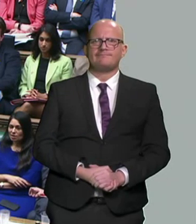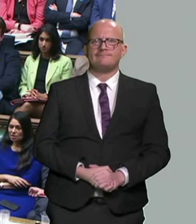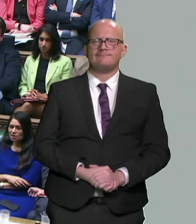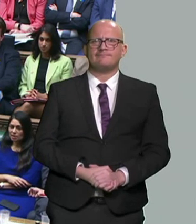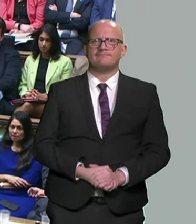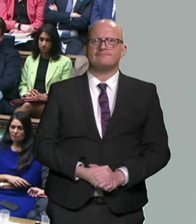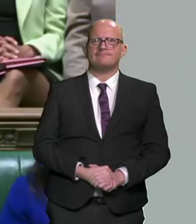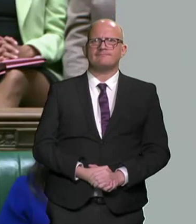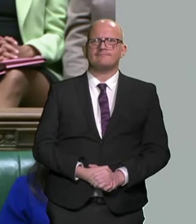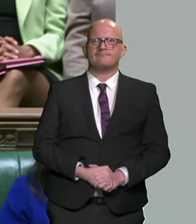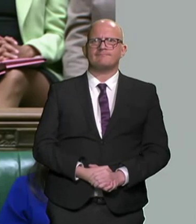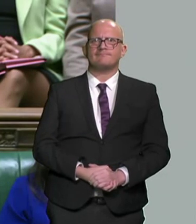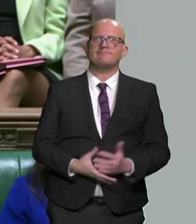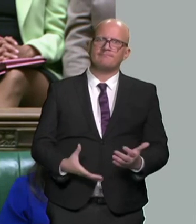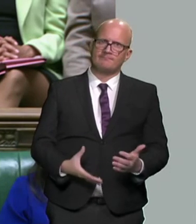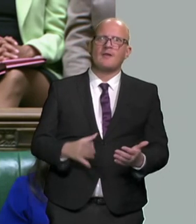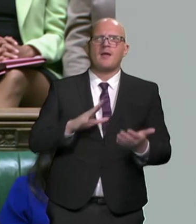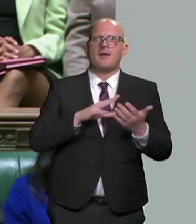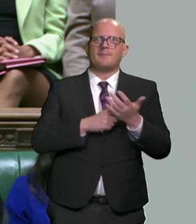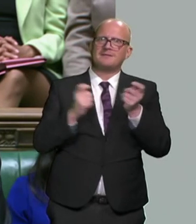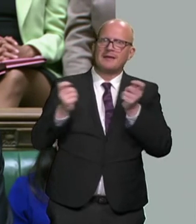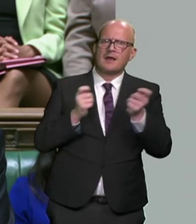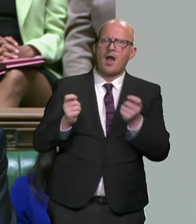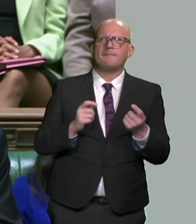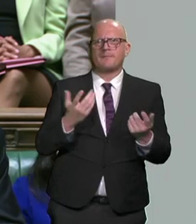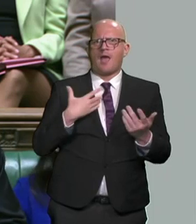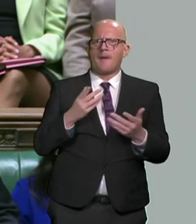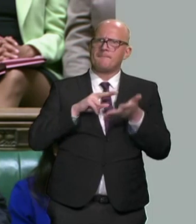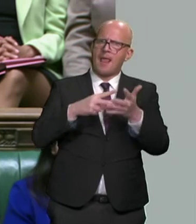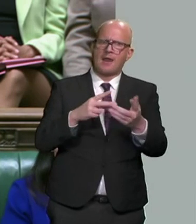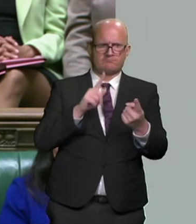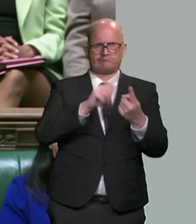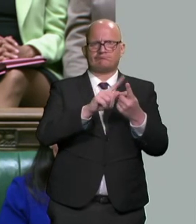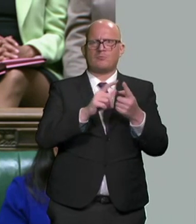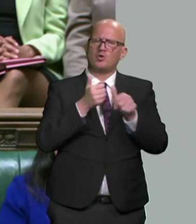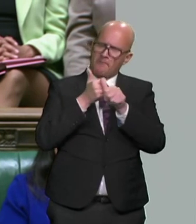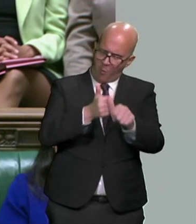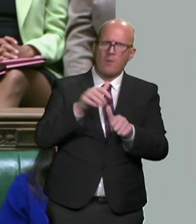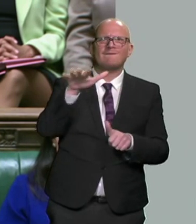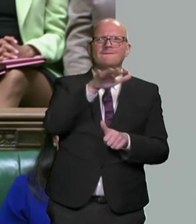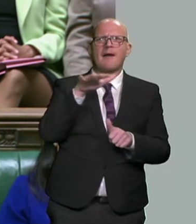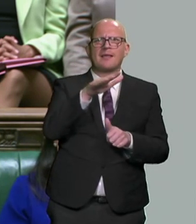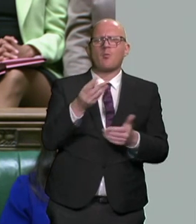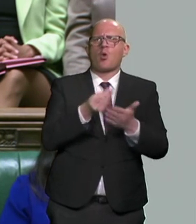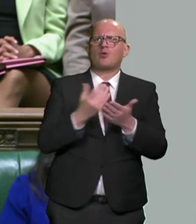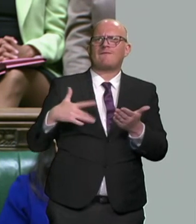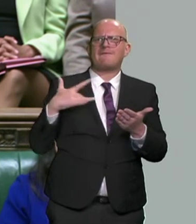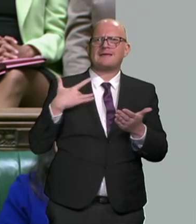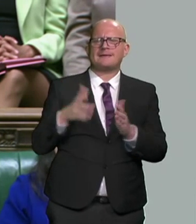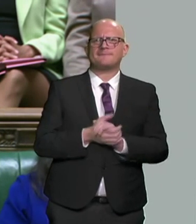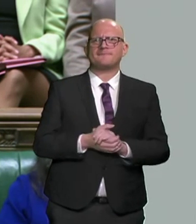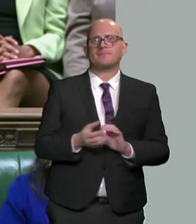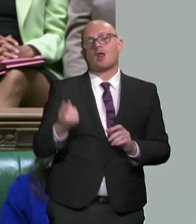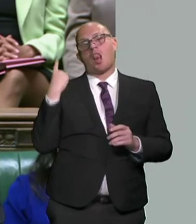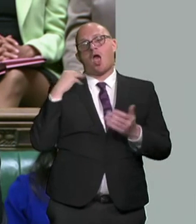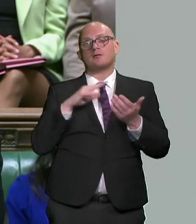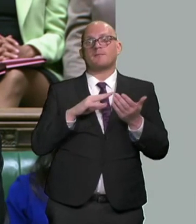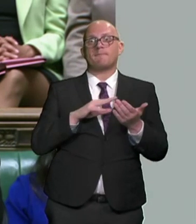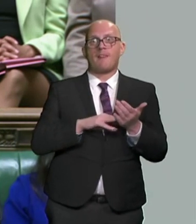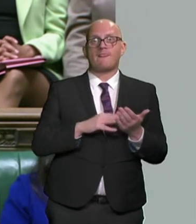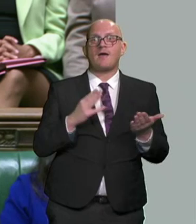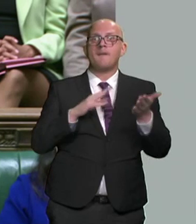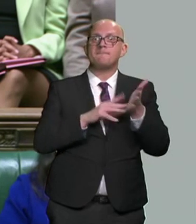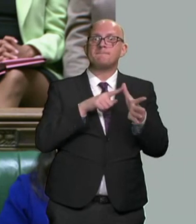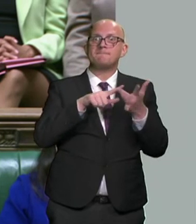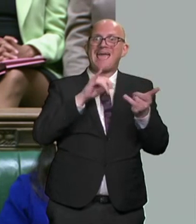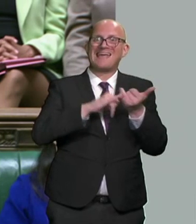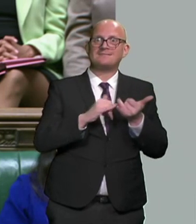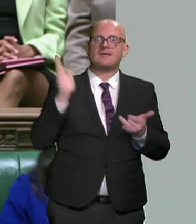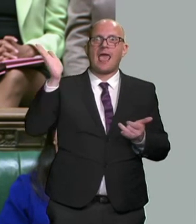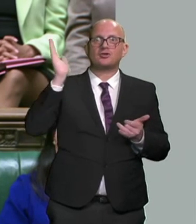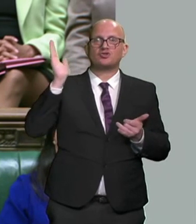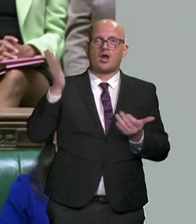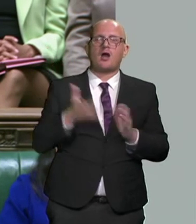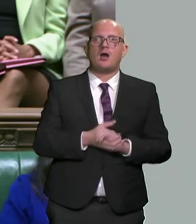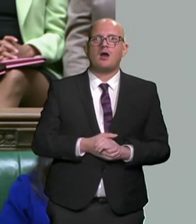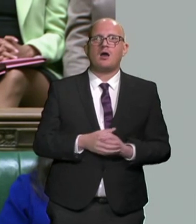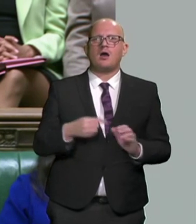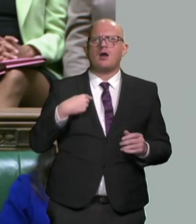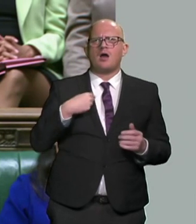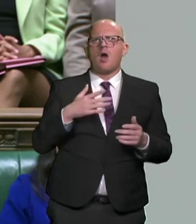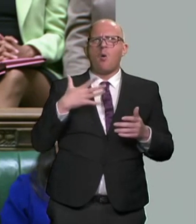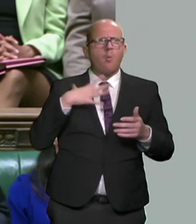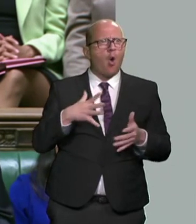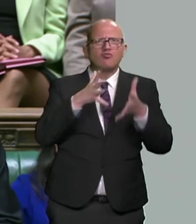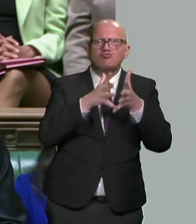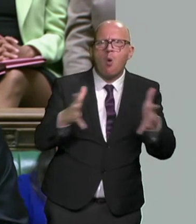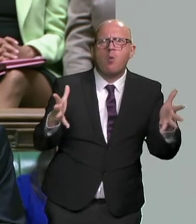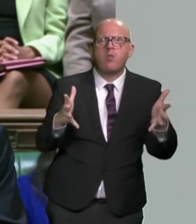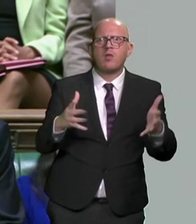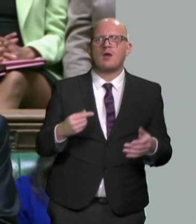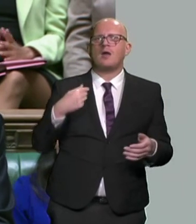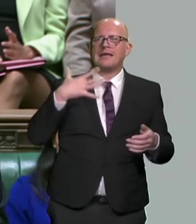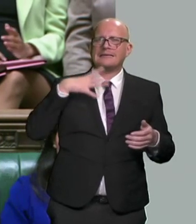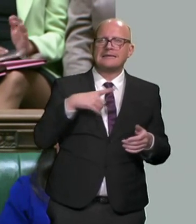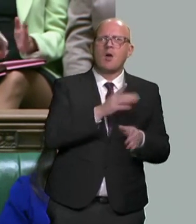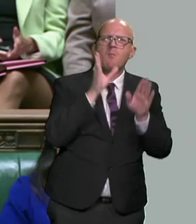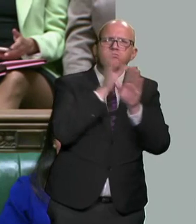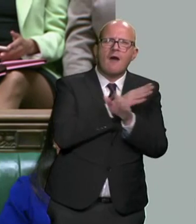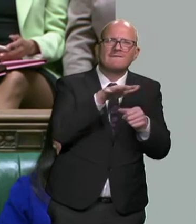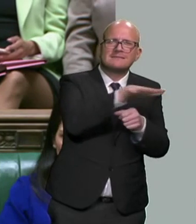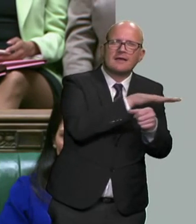The first part of our tax plan for a stronger economy is to support families with the cost of living, but as I set out in last month’s Mais lecture, to lift our growth and productivity, we need the private sector to train more, invest more and innovate more.